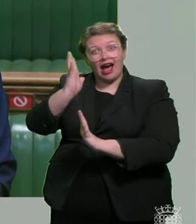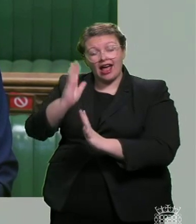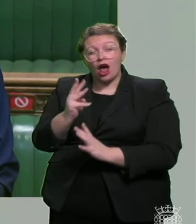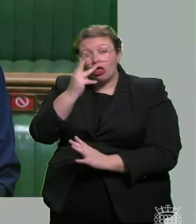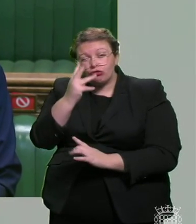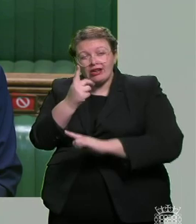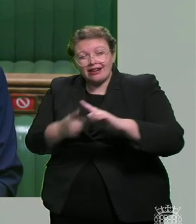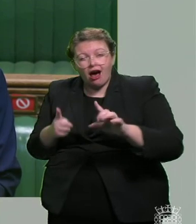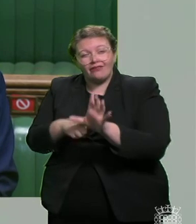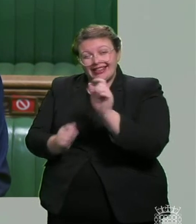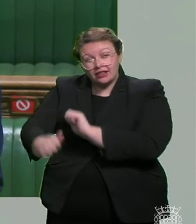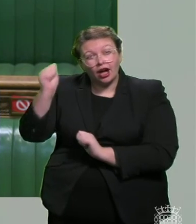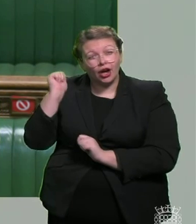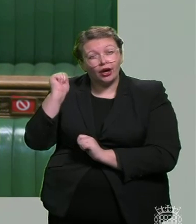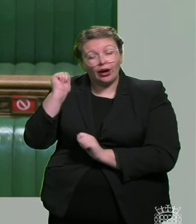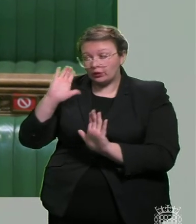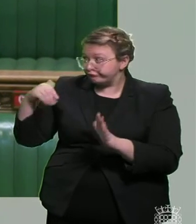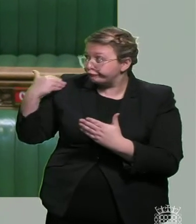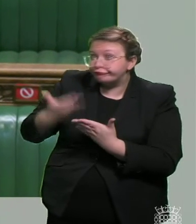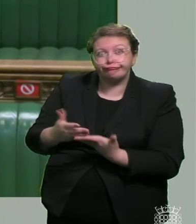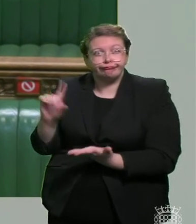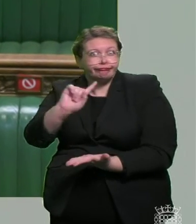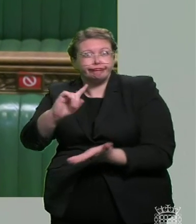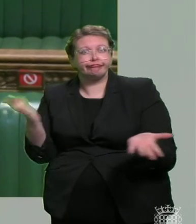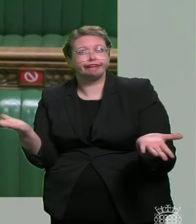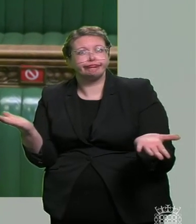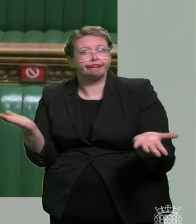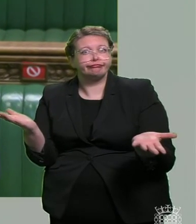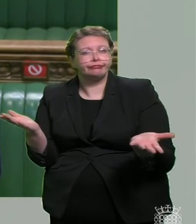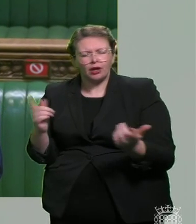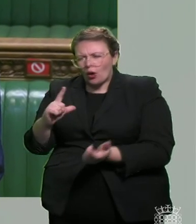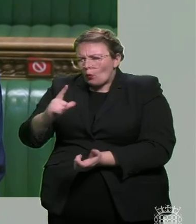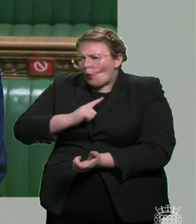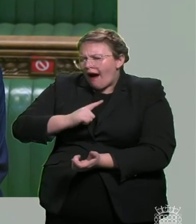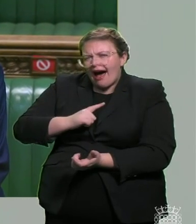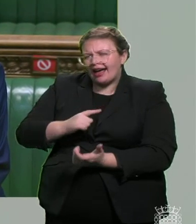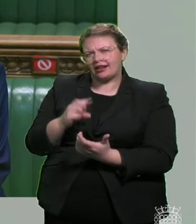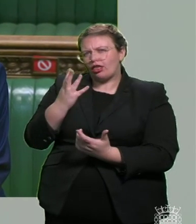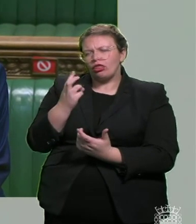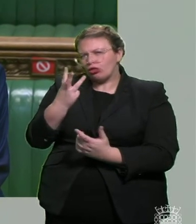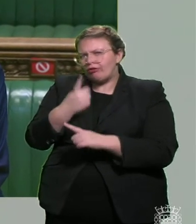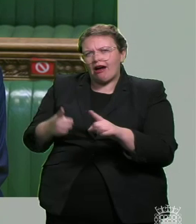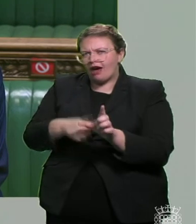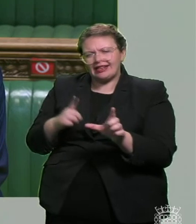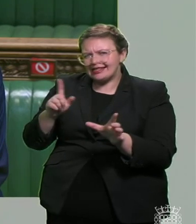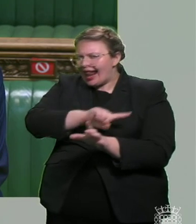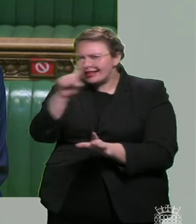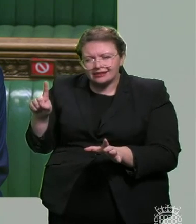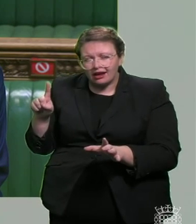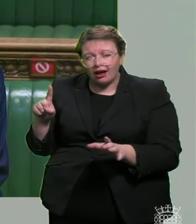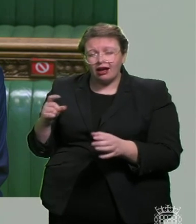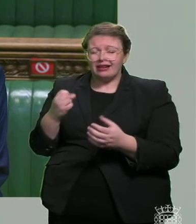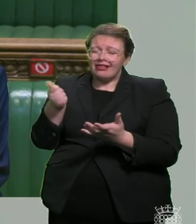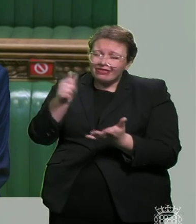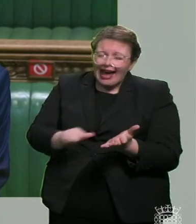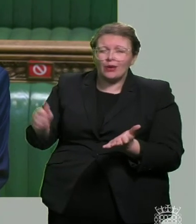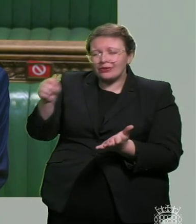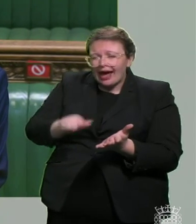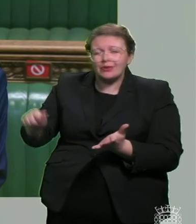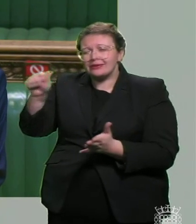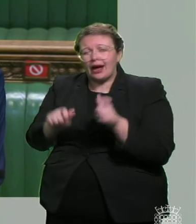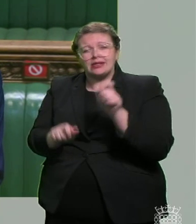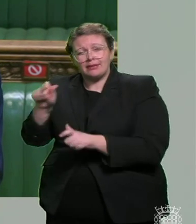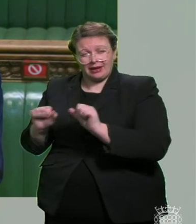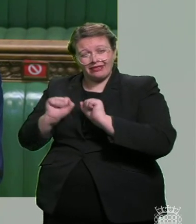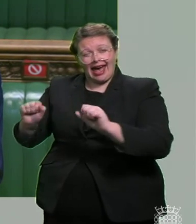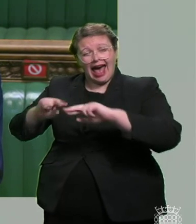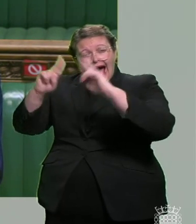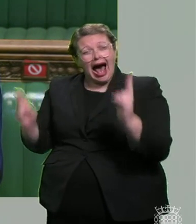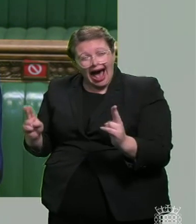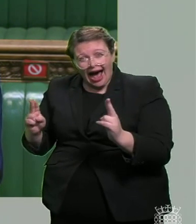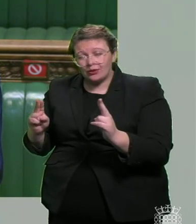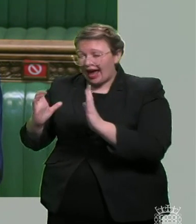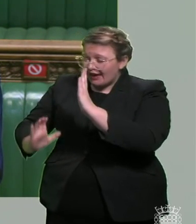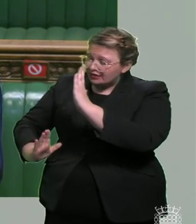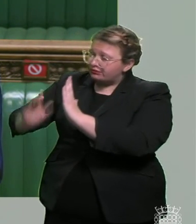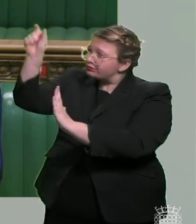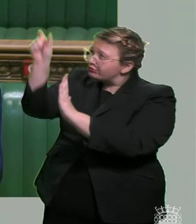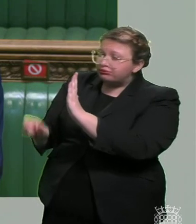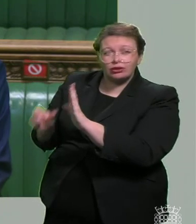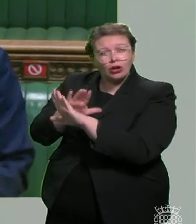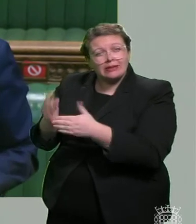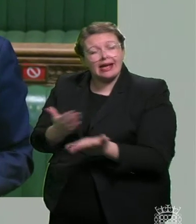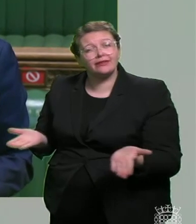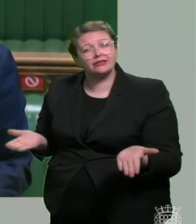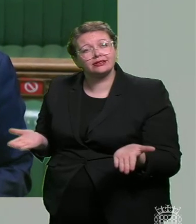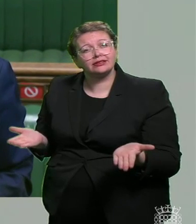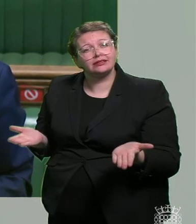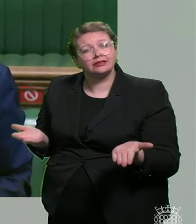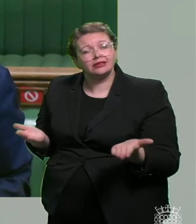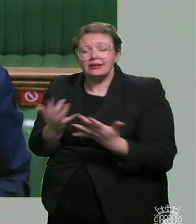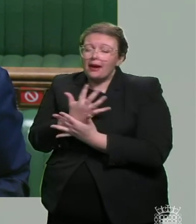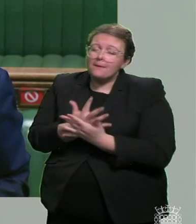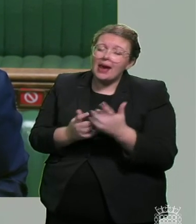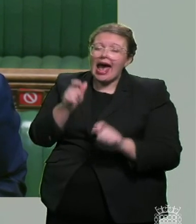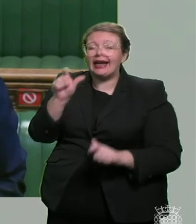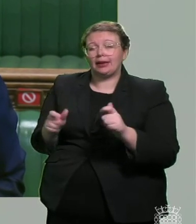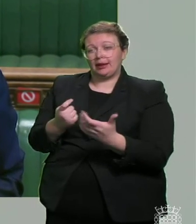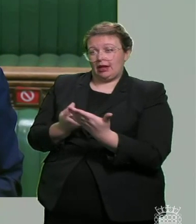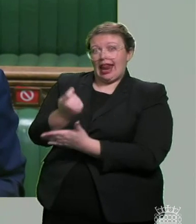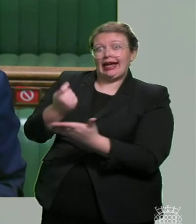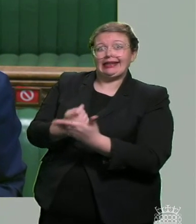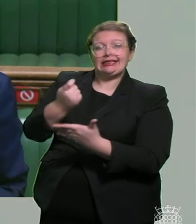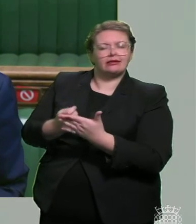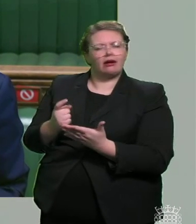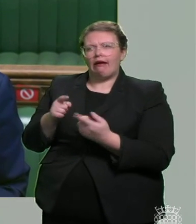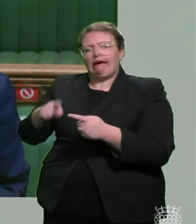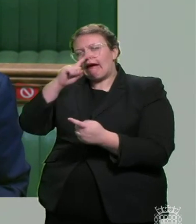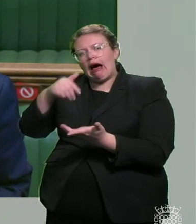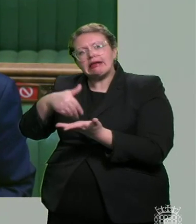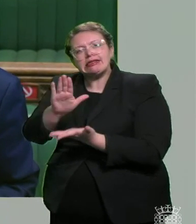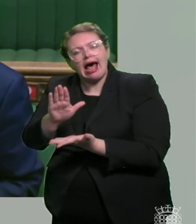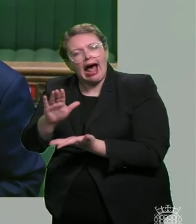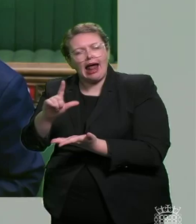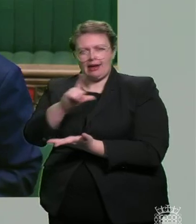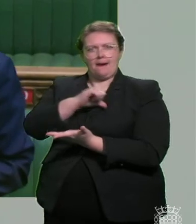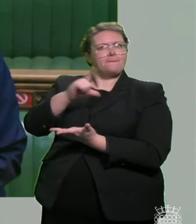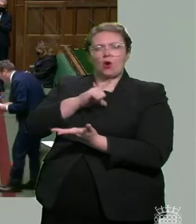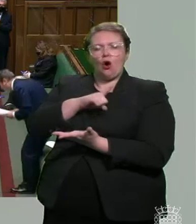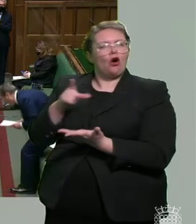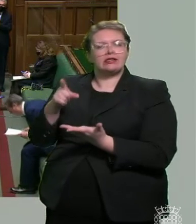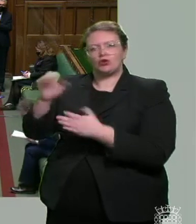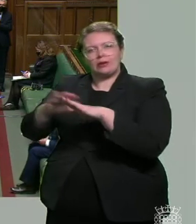Can the Prime Minister tell the House and the country why, three and a half years on, there are still hundreds of thousands of people living in homes with unsafe cladding, and why millions of leaseholders are in homes that they cannot sell and are facing extortionate costs?